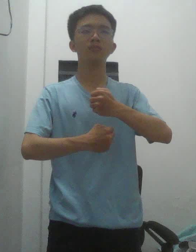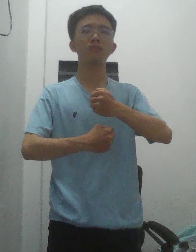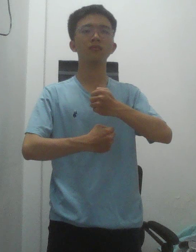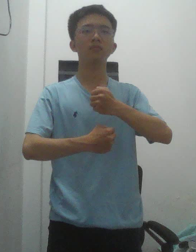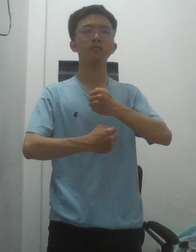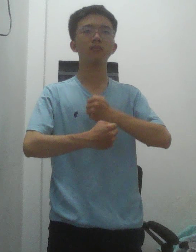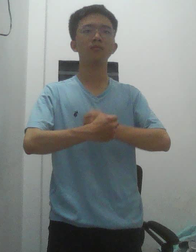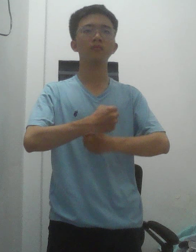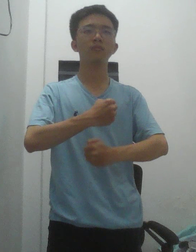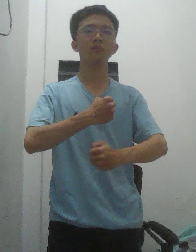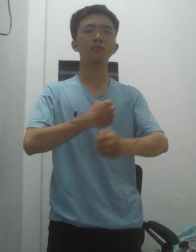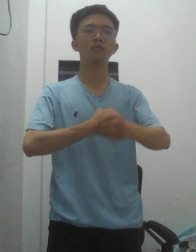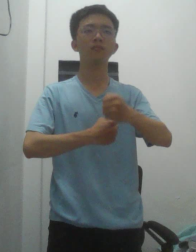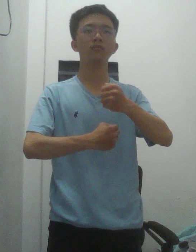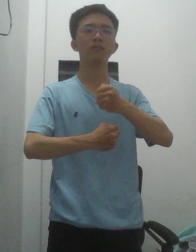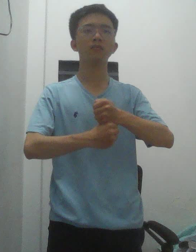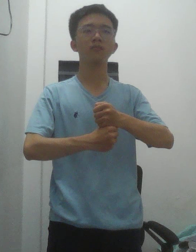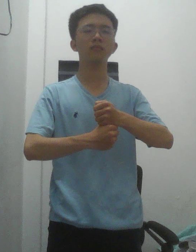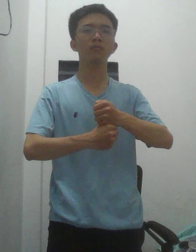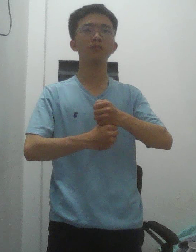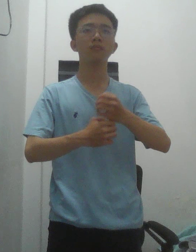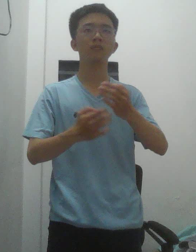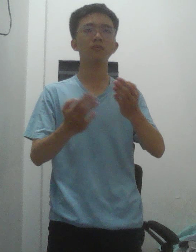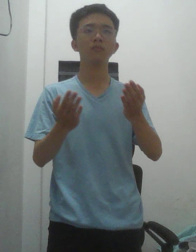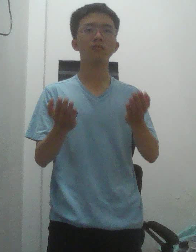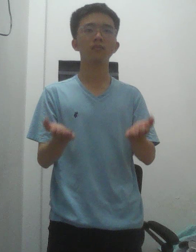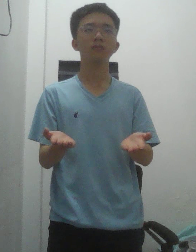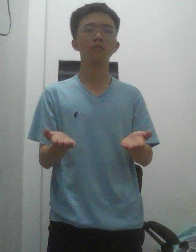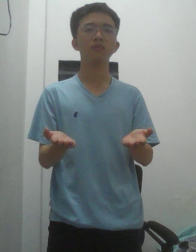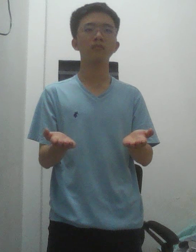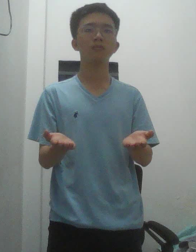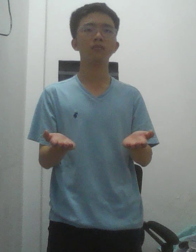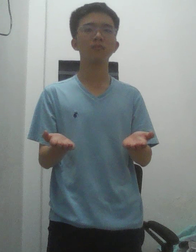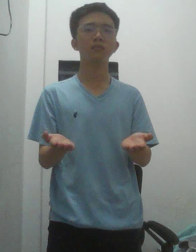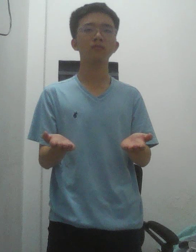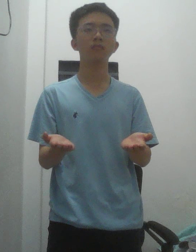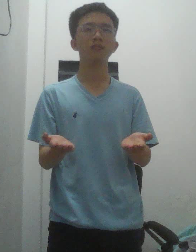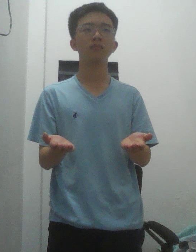nam nay